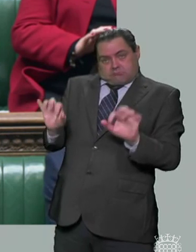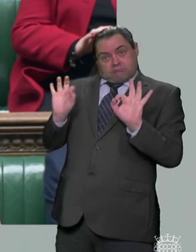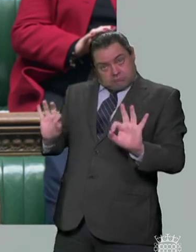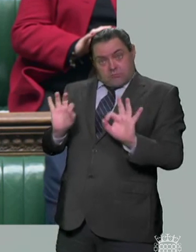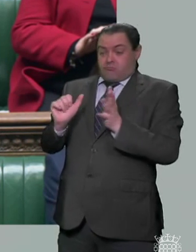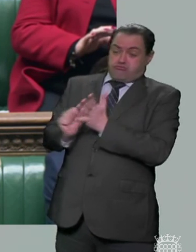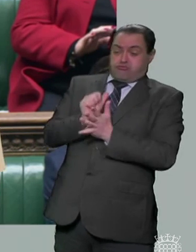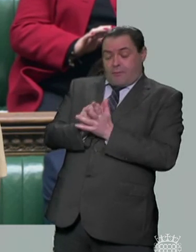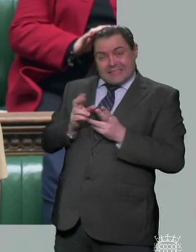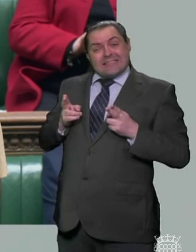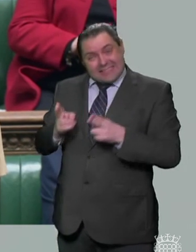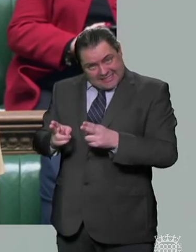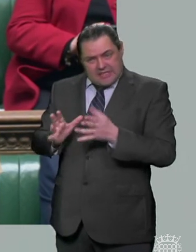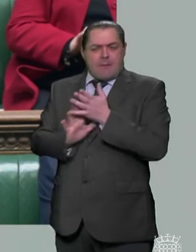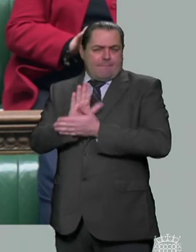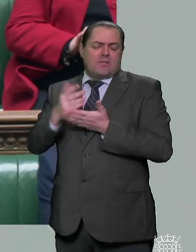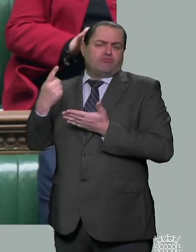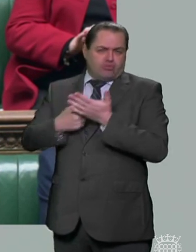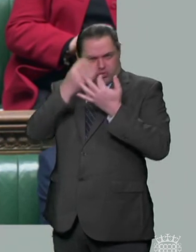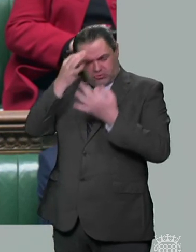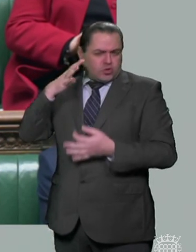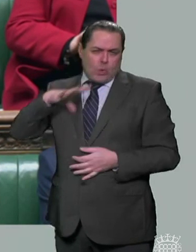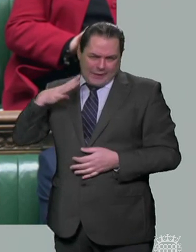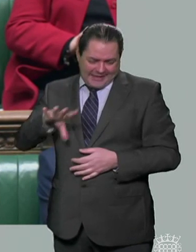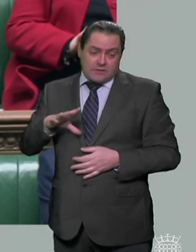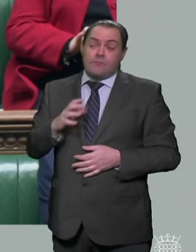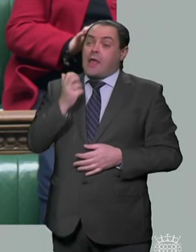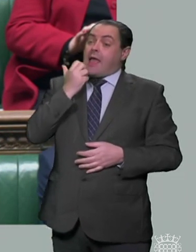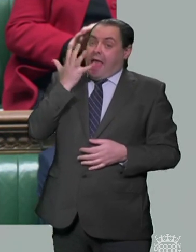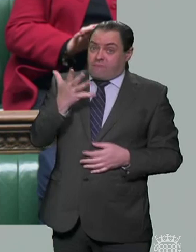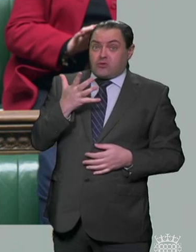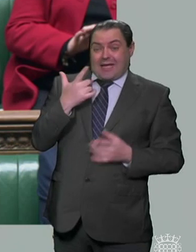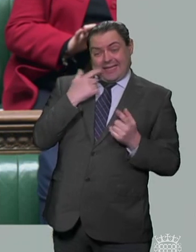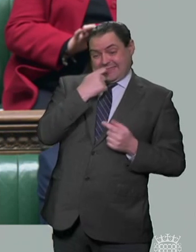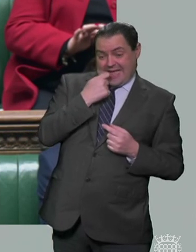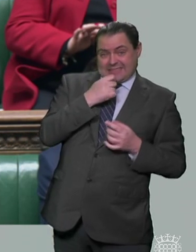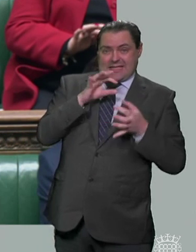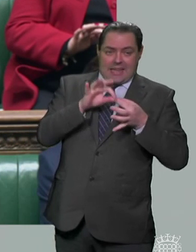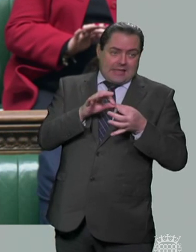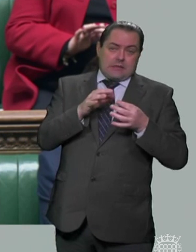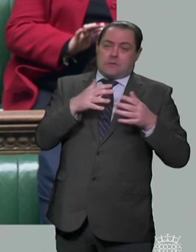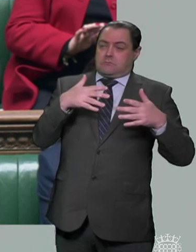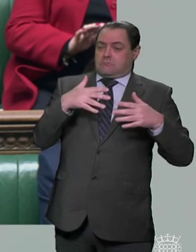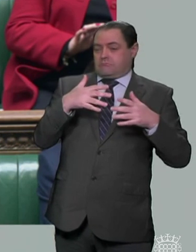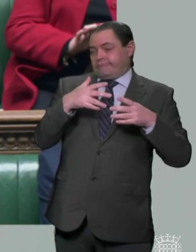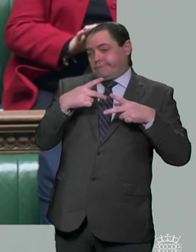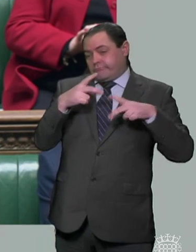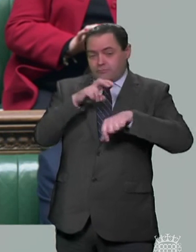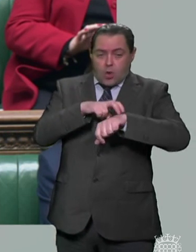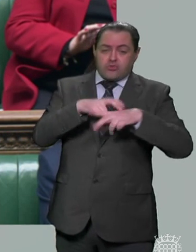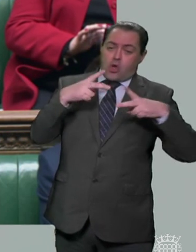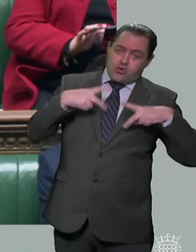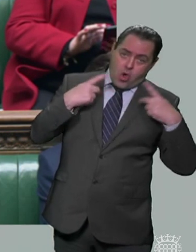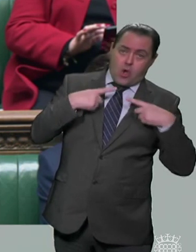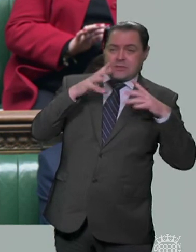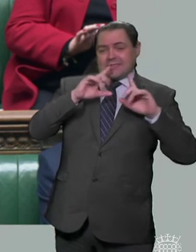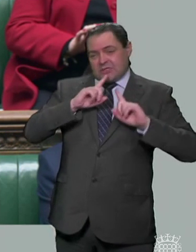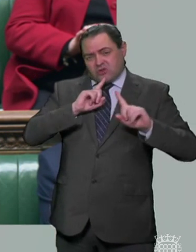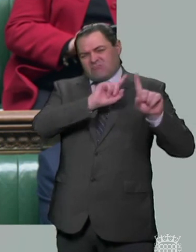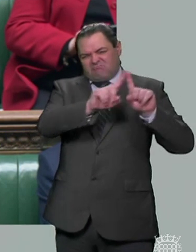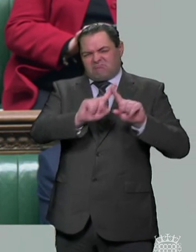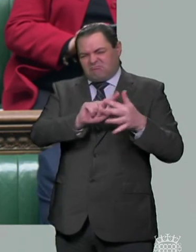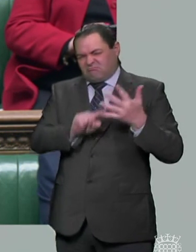It is welcome that the Government are requiring daily testing to protect critical national infrastructure, but that will not begin until next week.